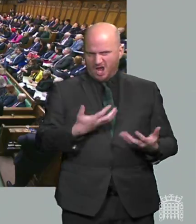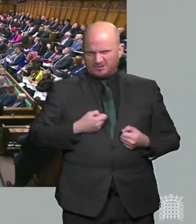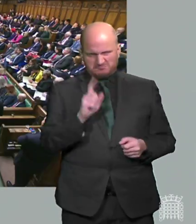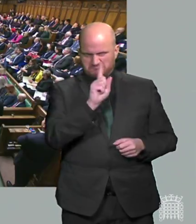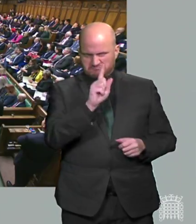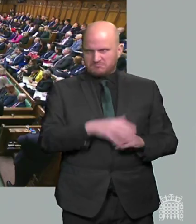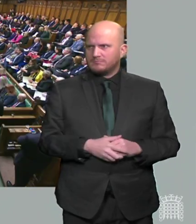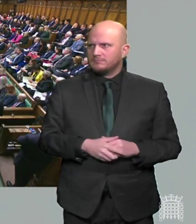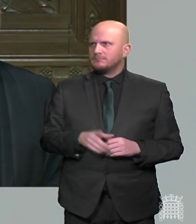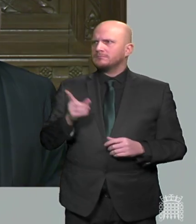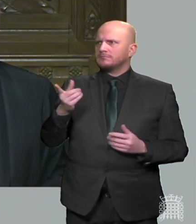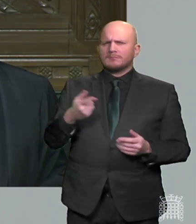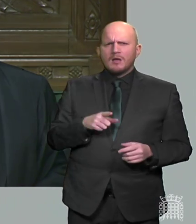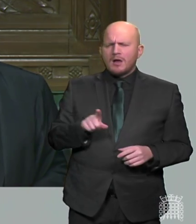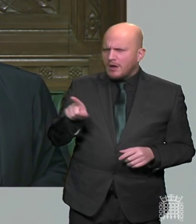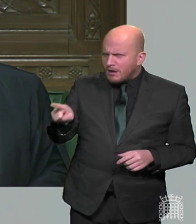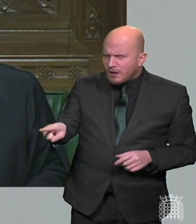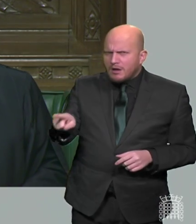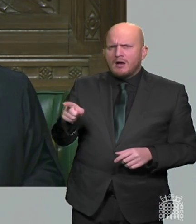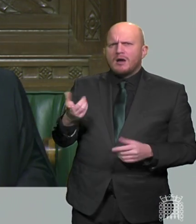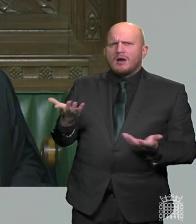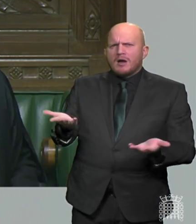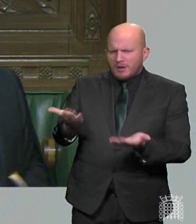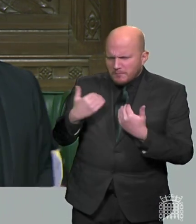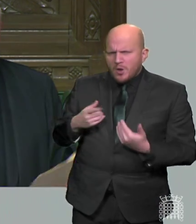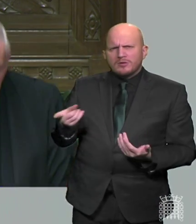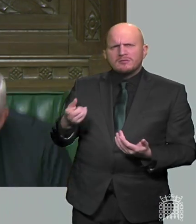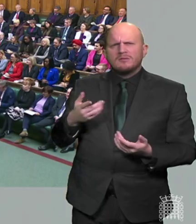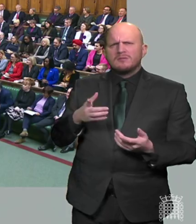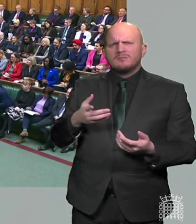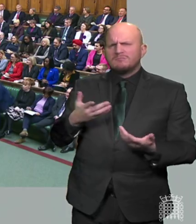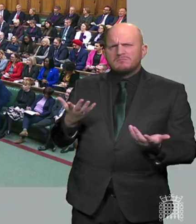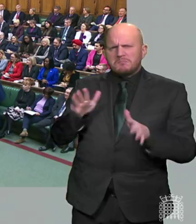Order. Mr Bowie, you promised to behave. Don’t make me give you a Christmas present you won’t want.